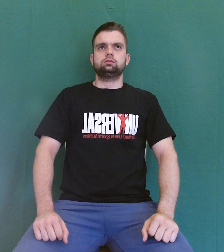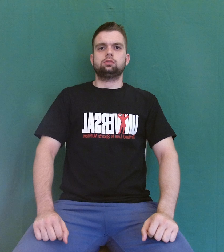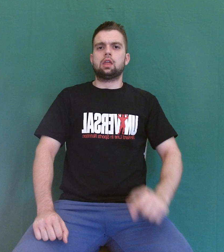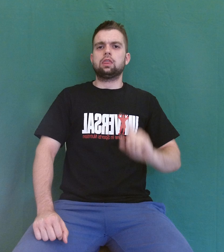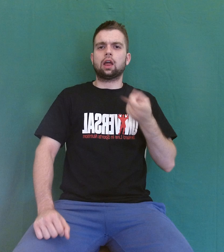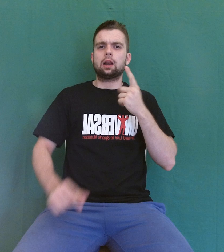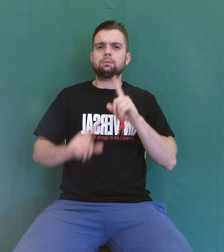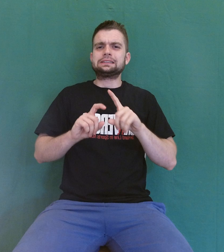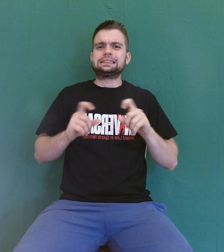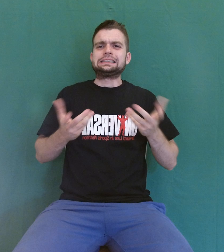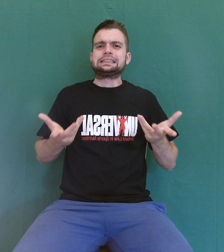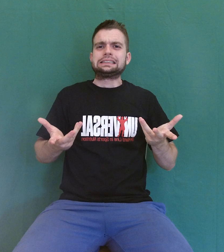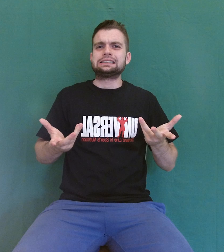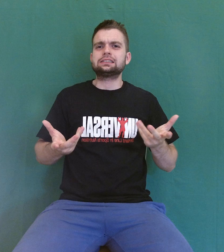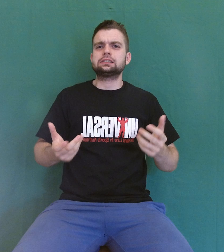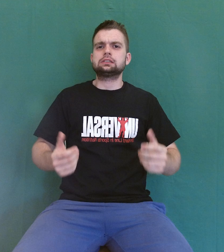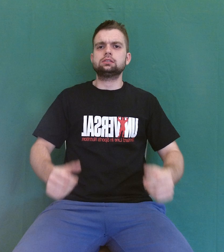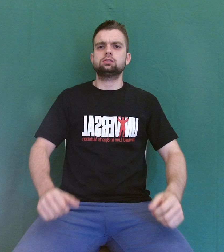ΘΕΡΑΠΕΙΑ ΤΙ?